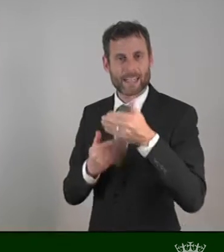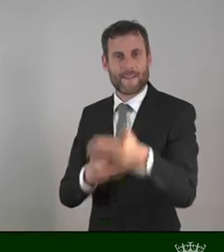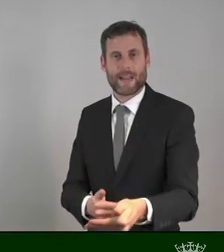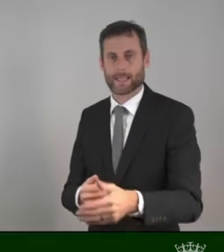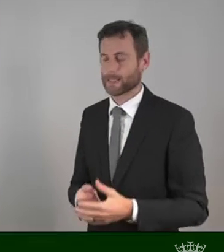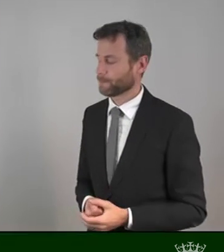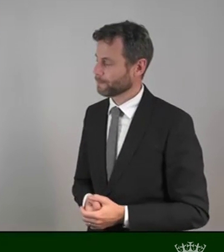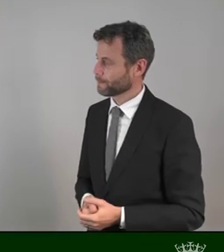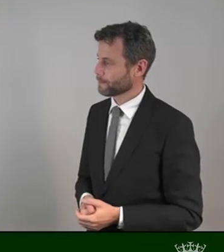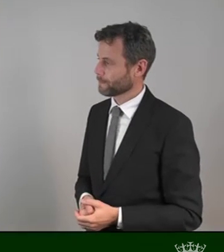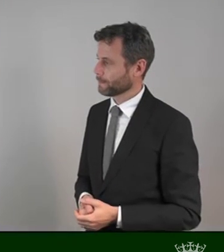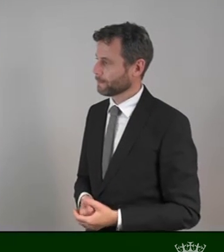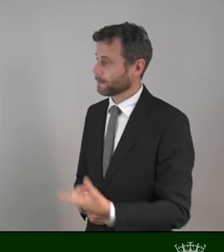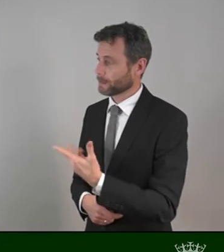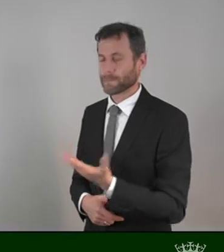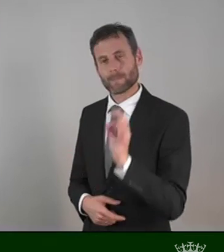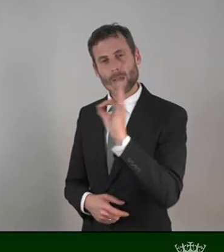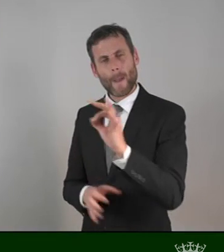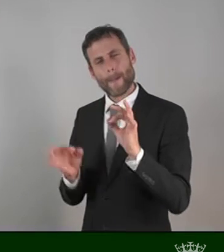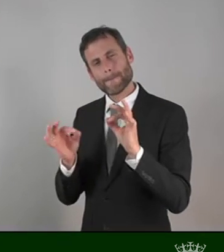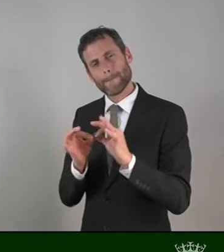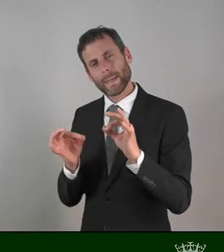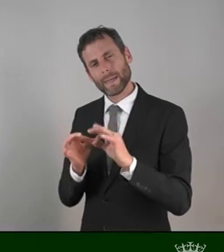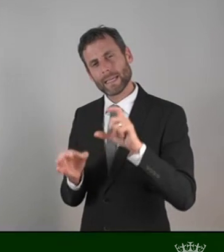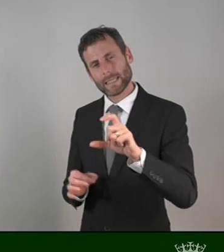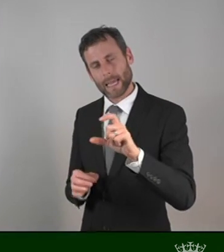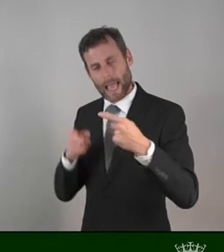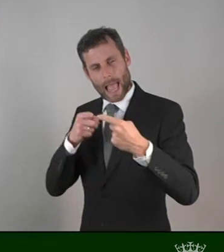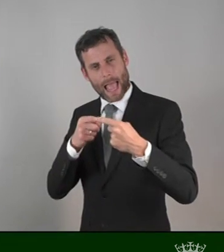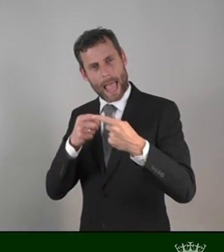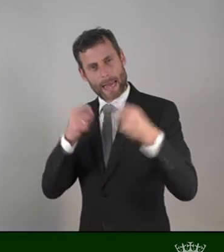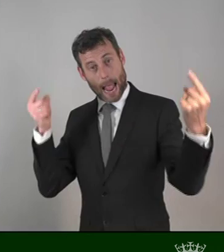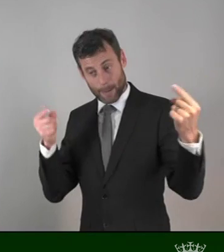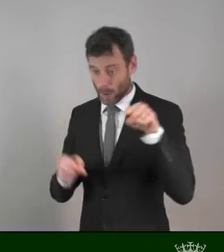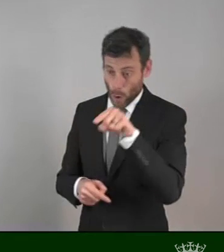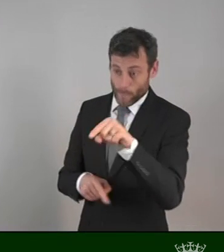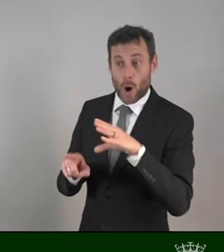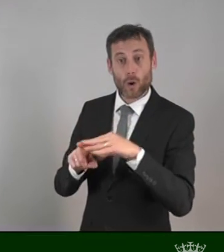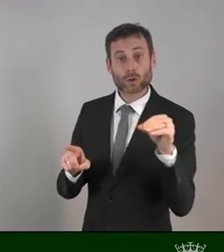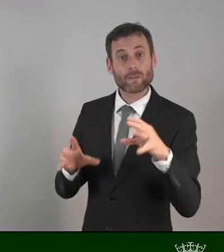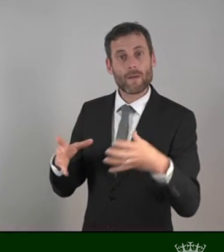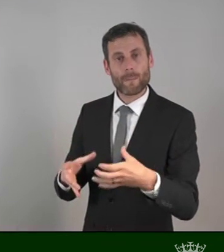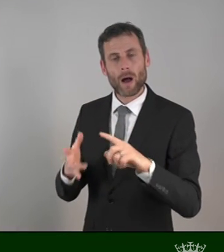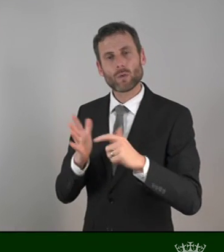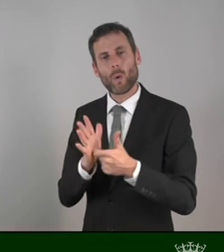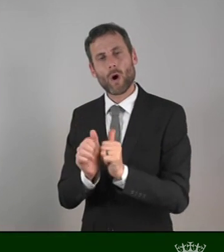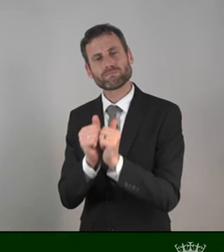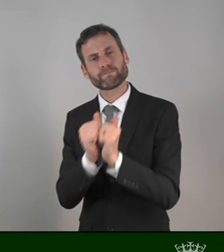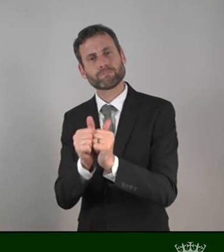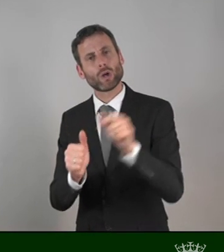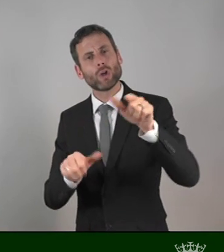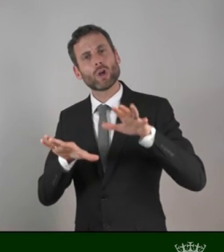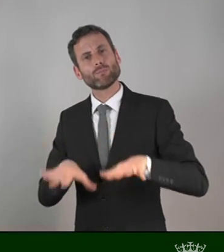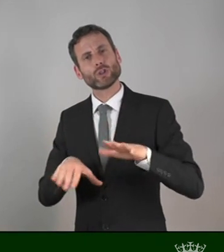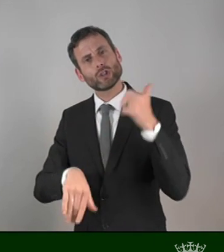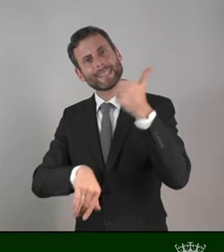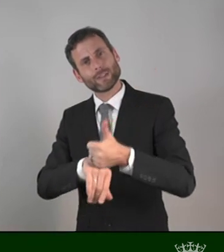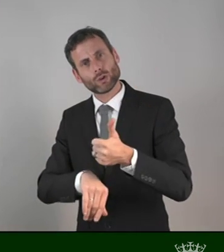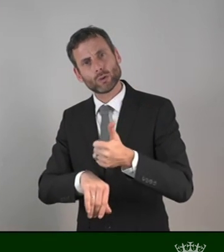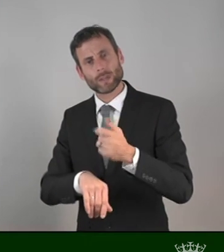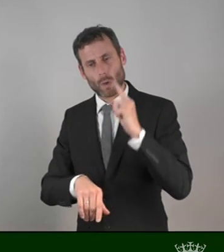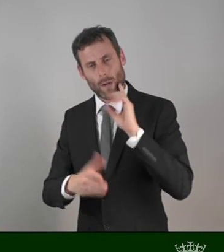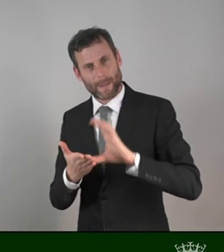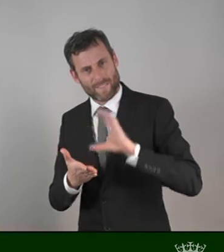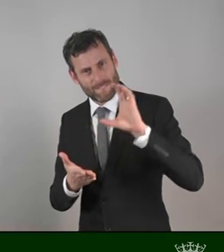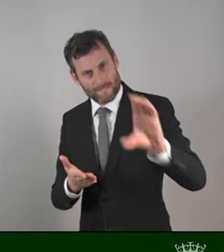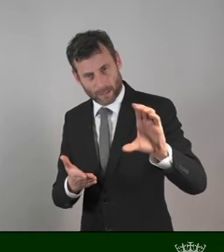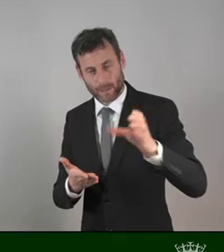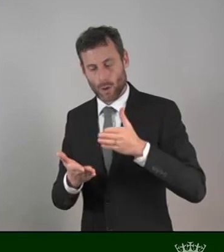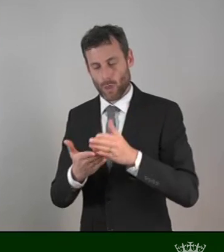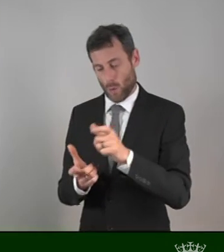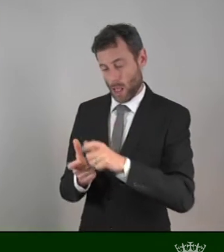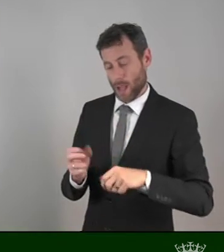Prime Minister, is the BBC a mortal enemy of the Conservative party, or a cherished British institution that will be funded by the licence fee?